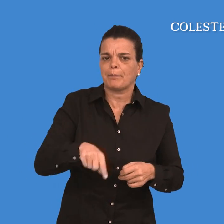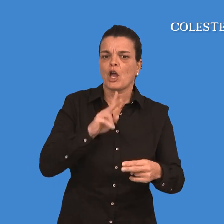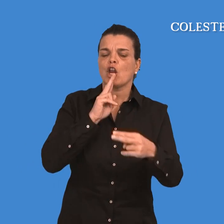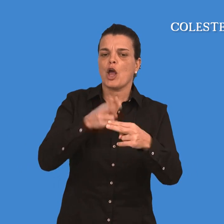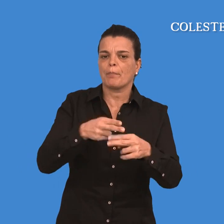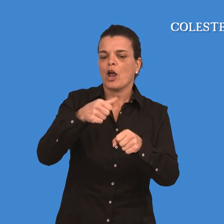nombre